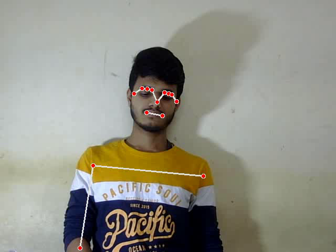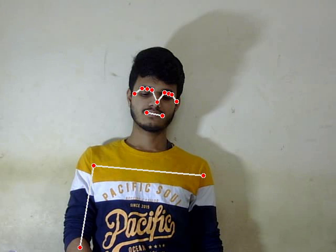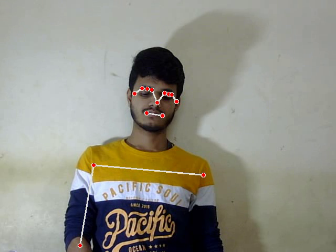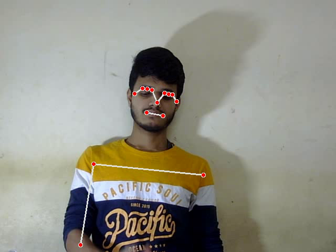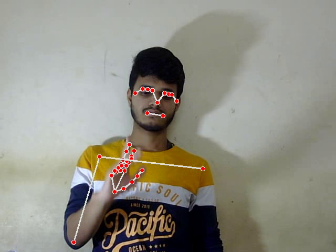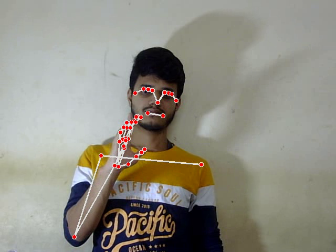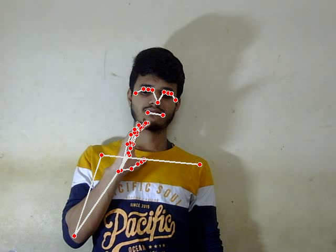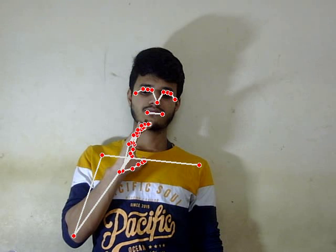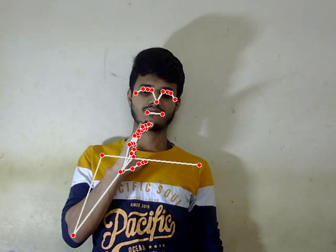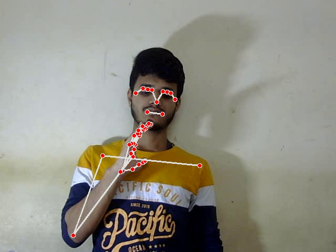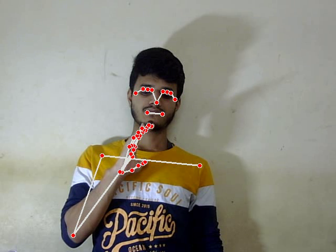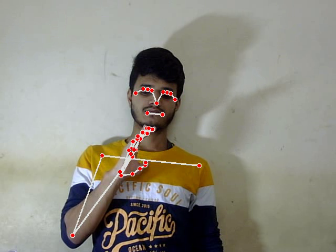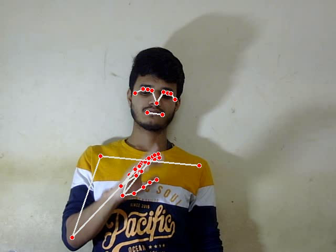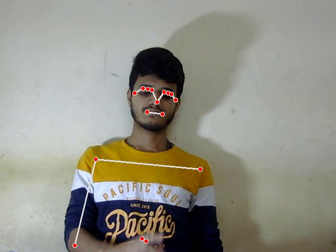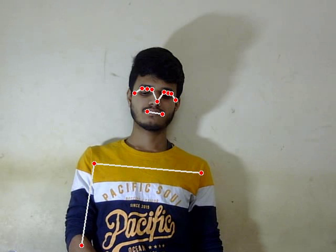fine